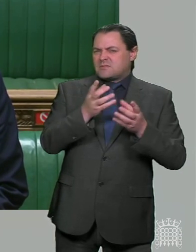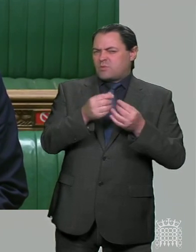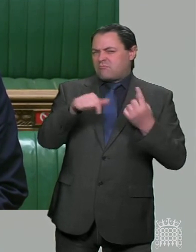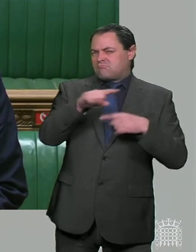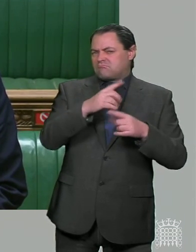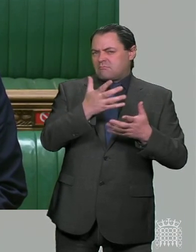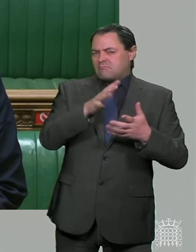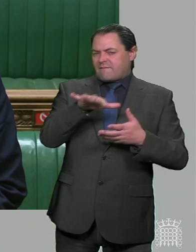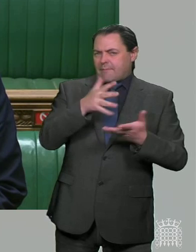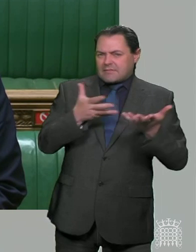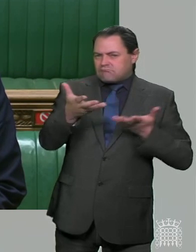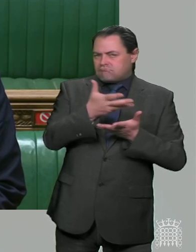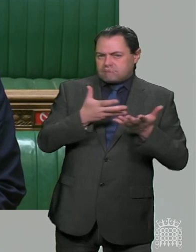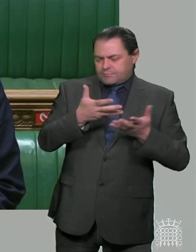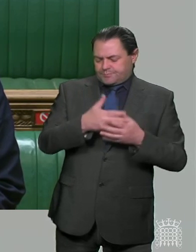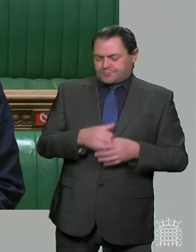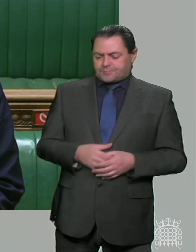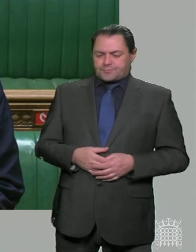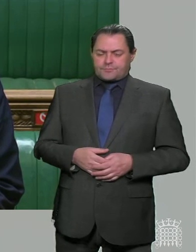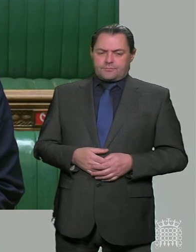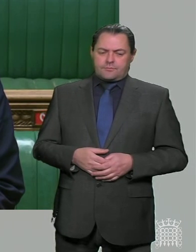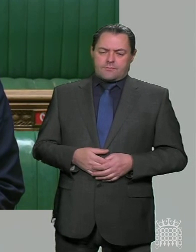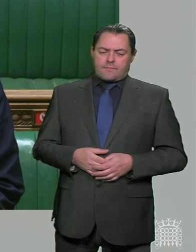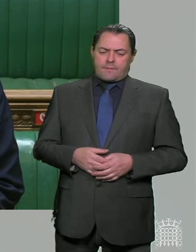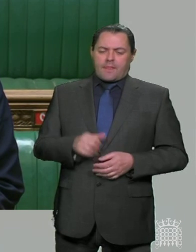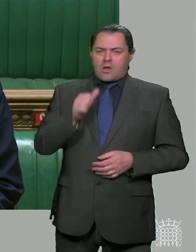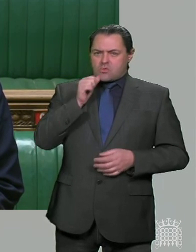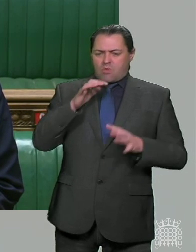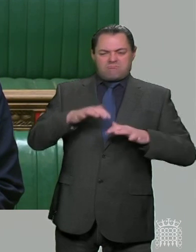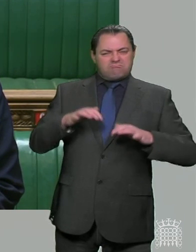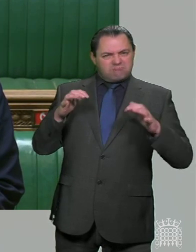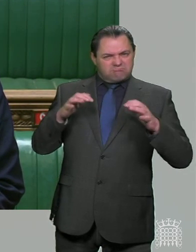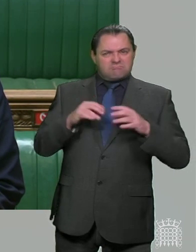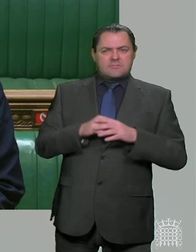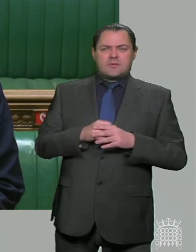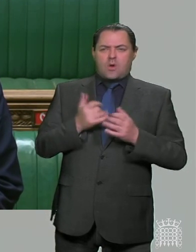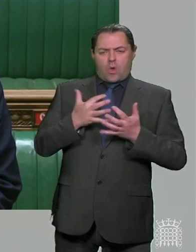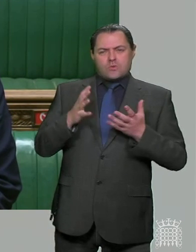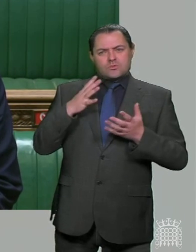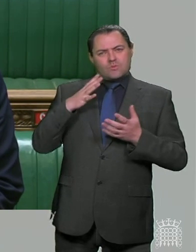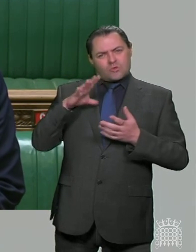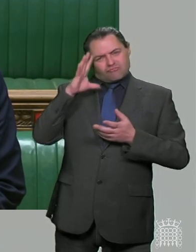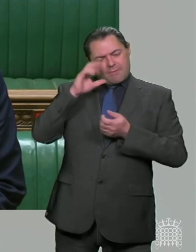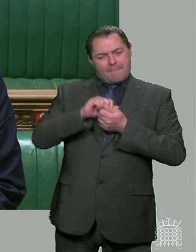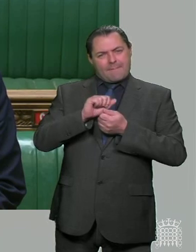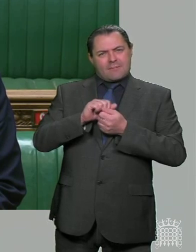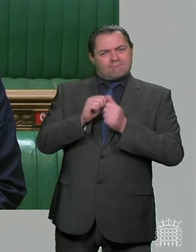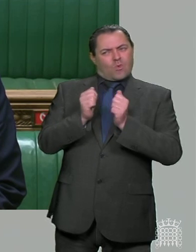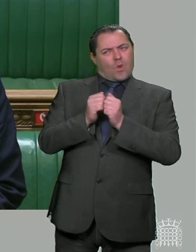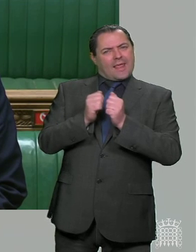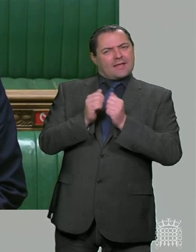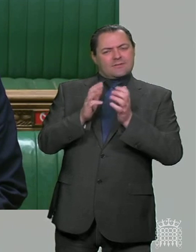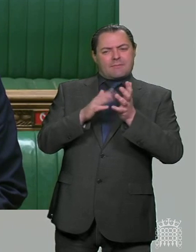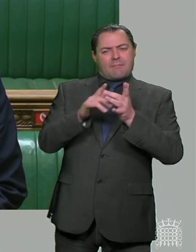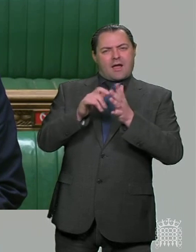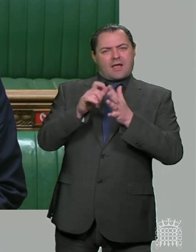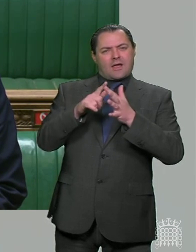I know colleagues from across the House will want to join me in paying tribute to our former colleague, Mike Weatherley, who sadly died last week.